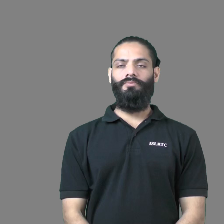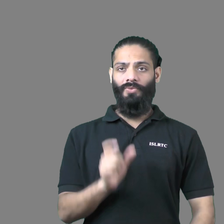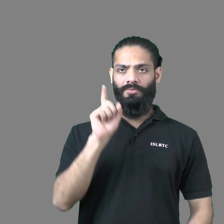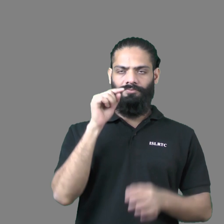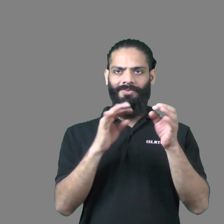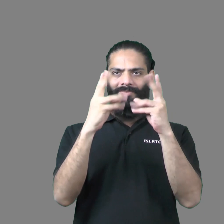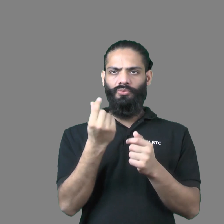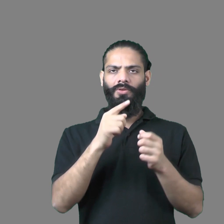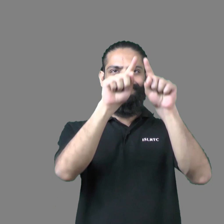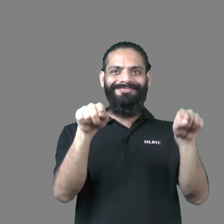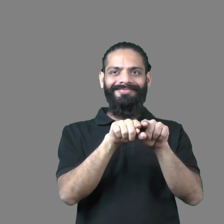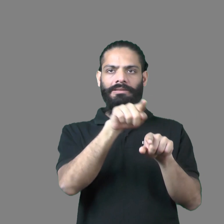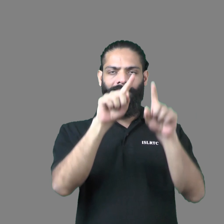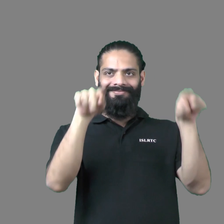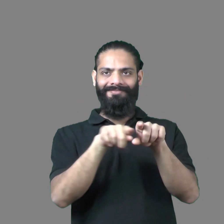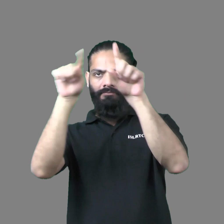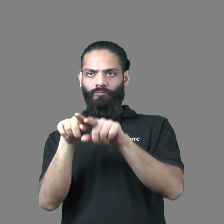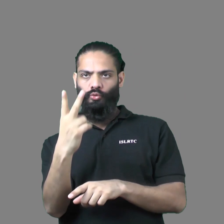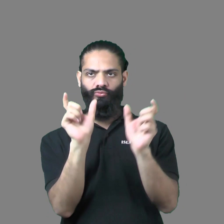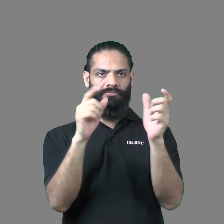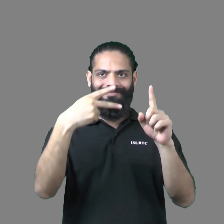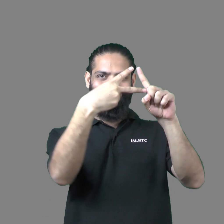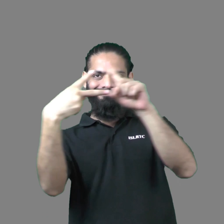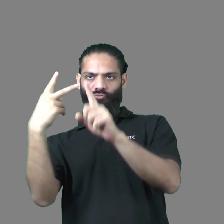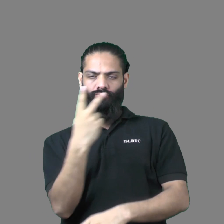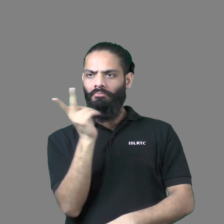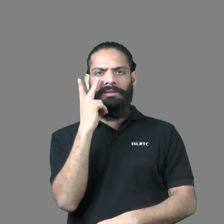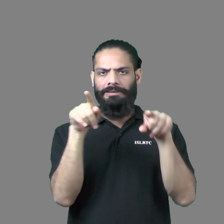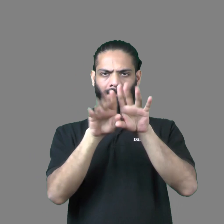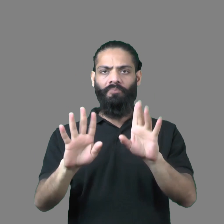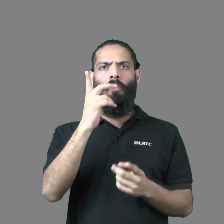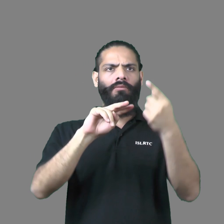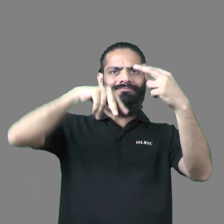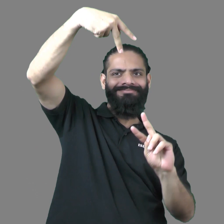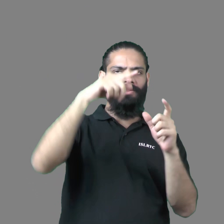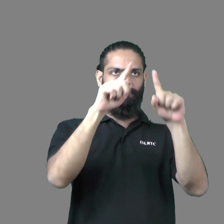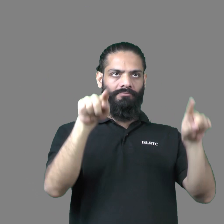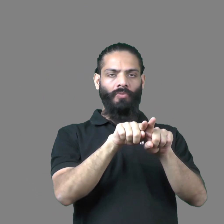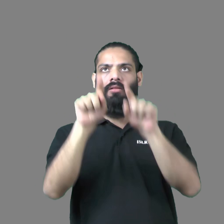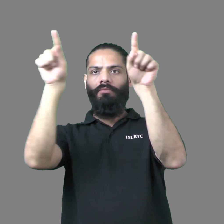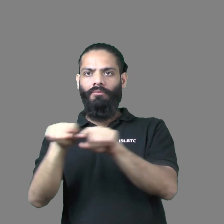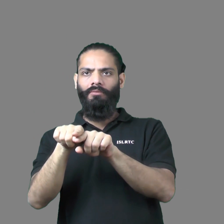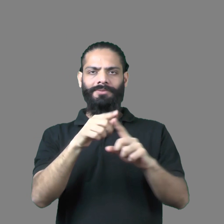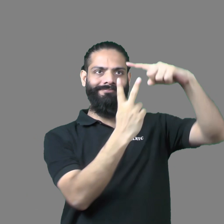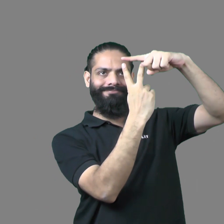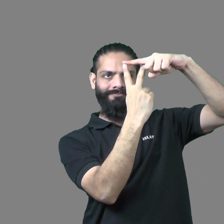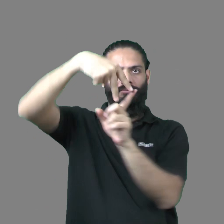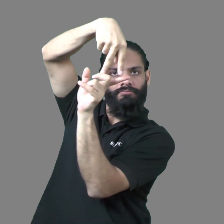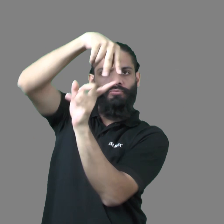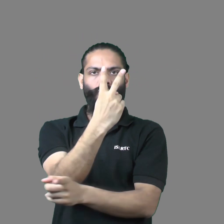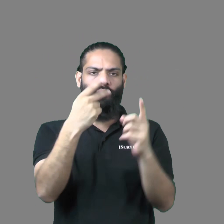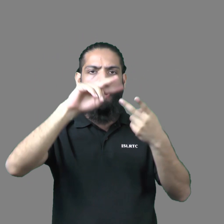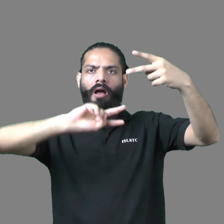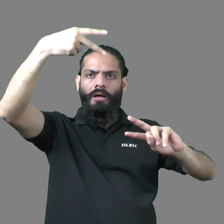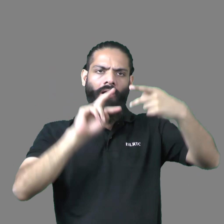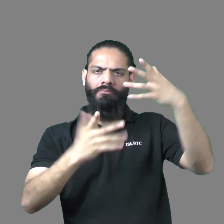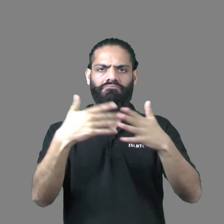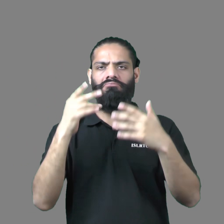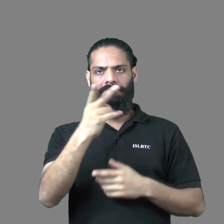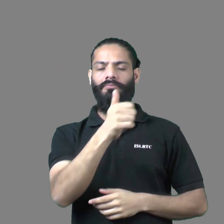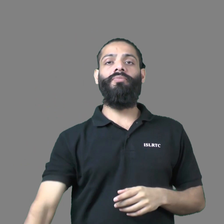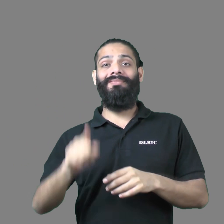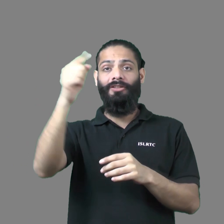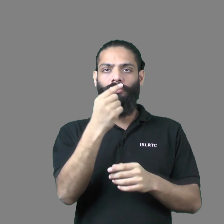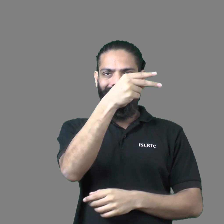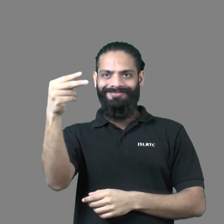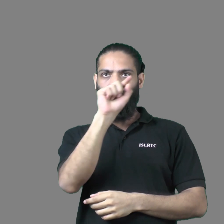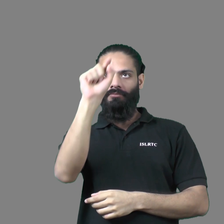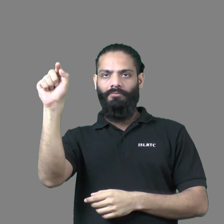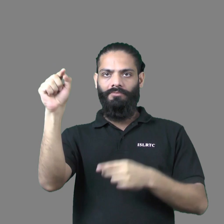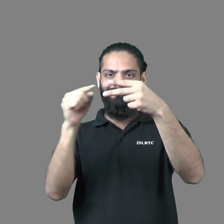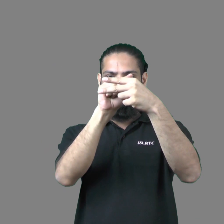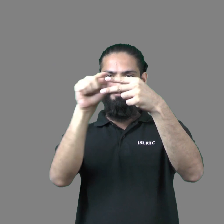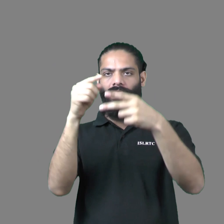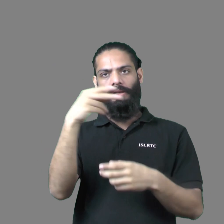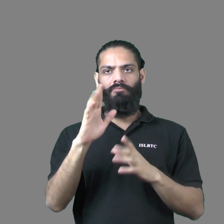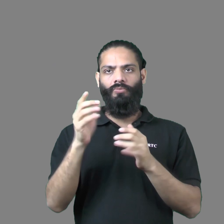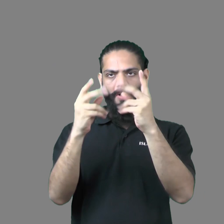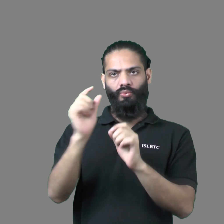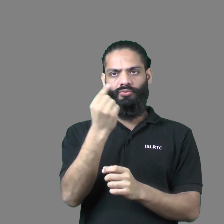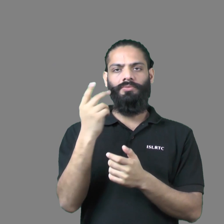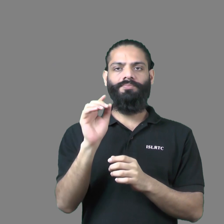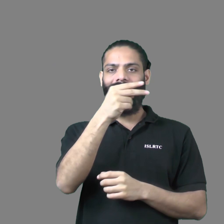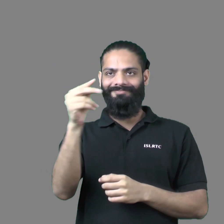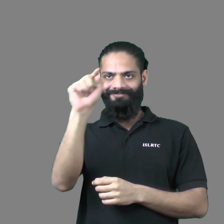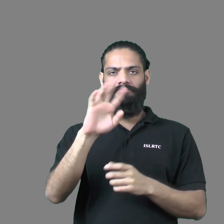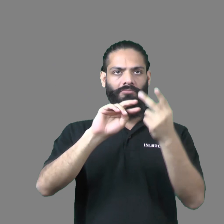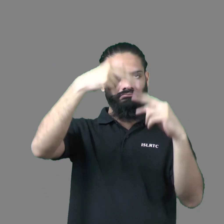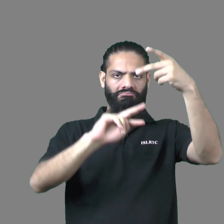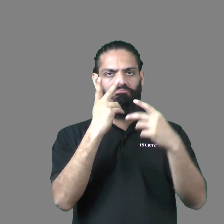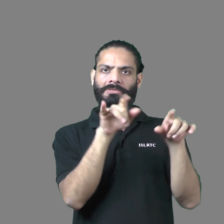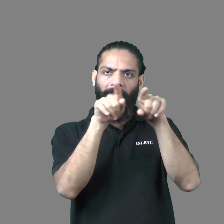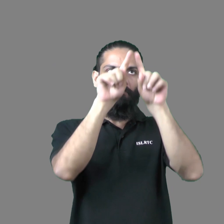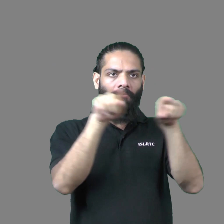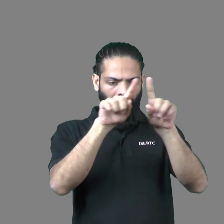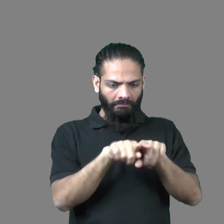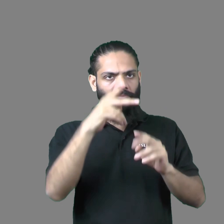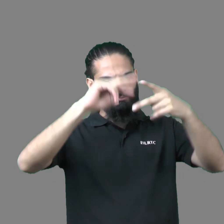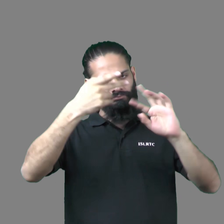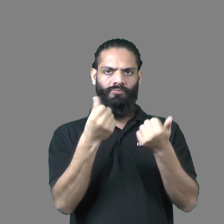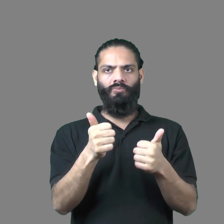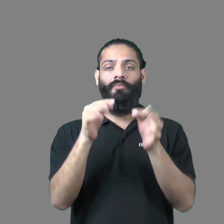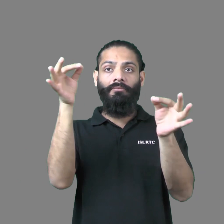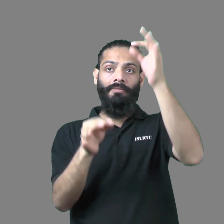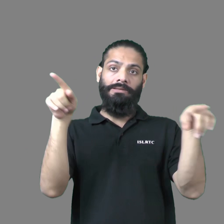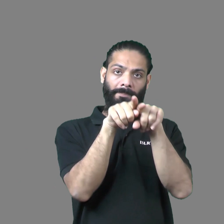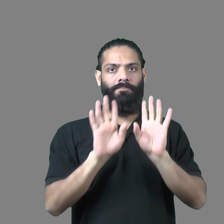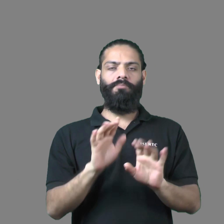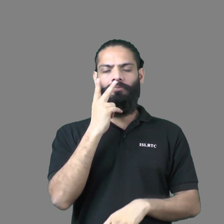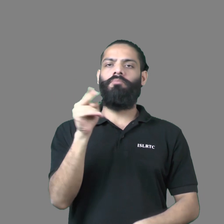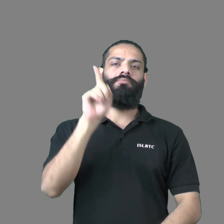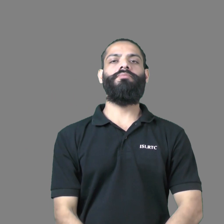Symbolic Congruent